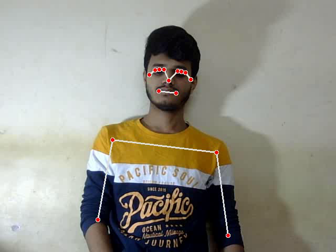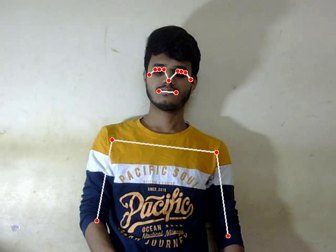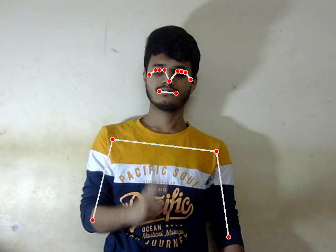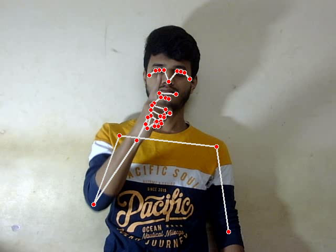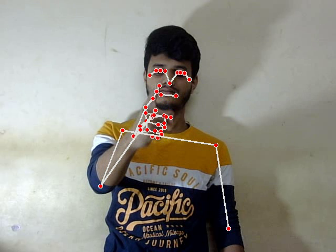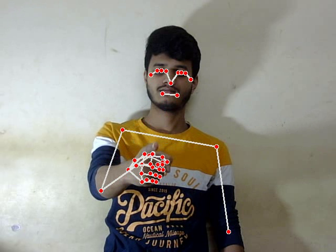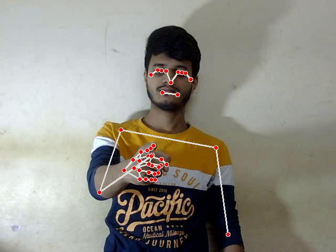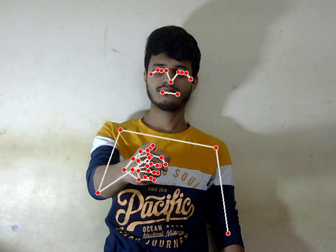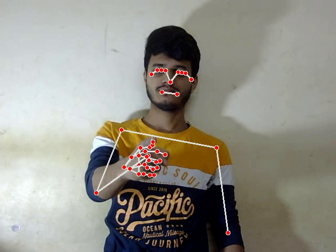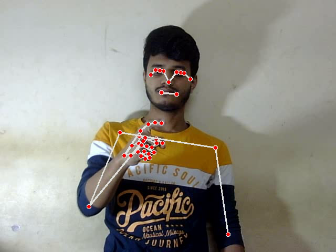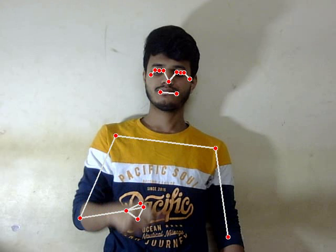you